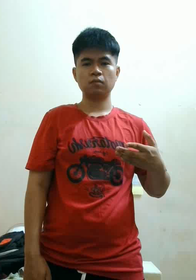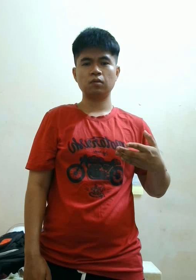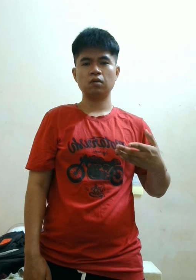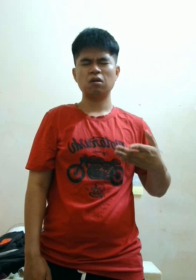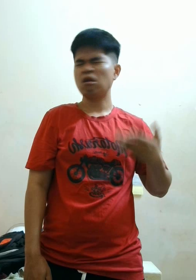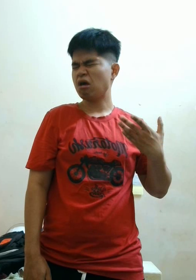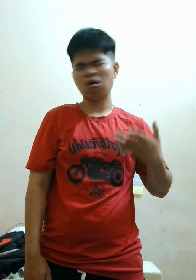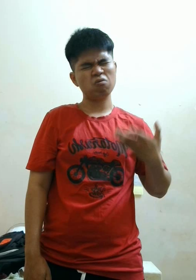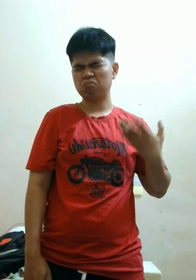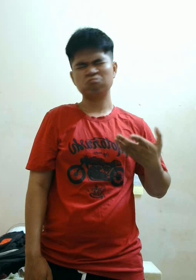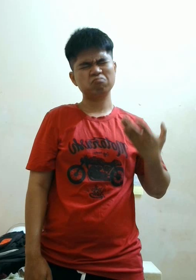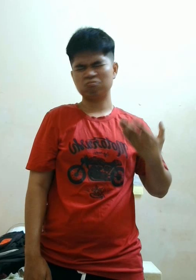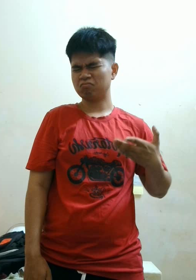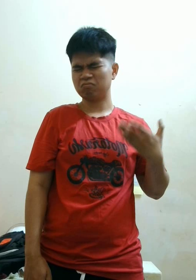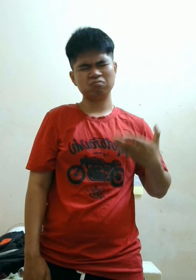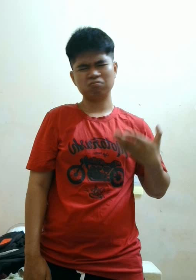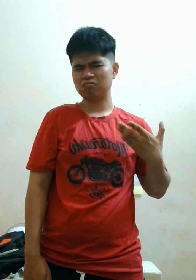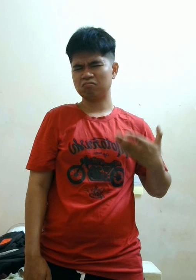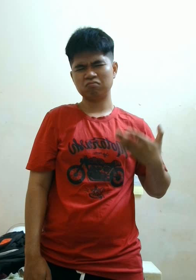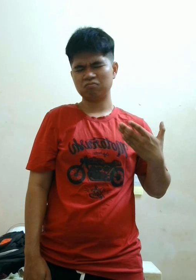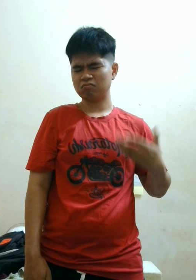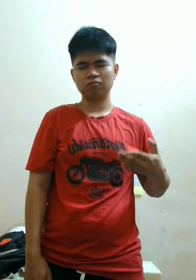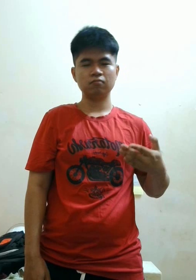nong